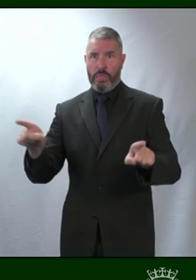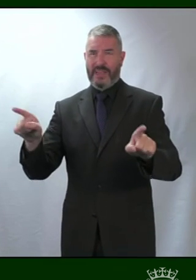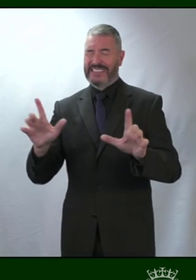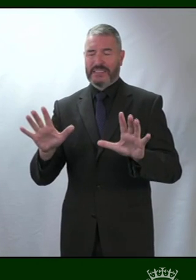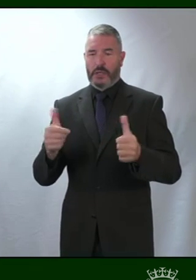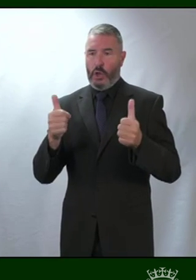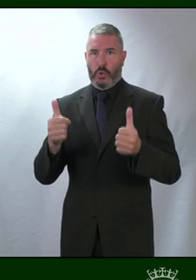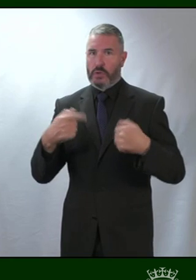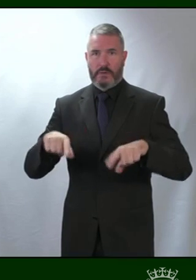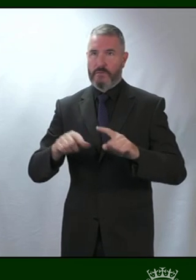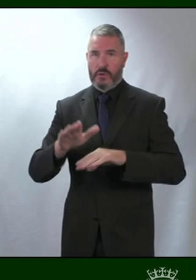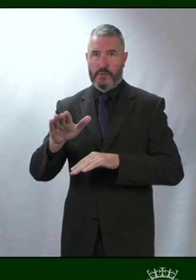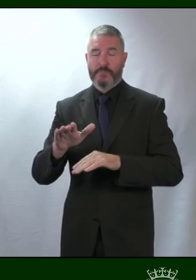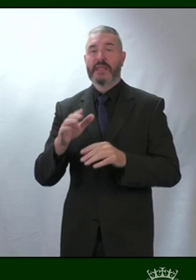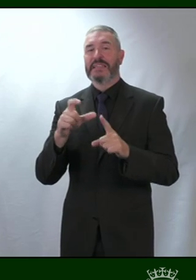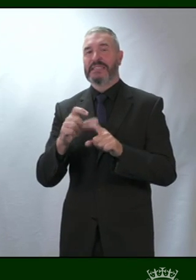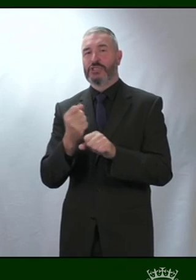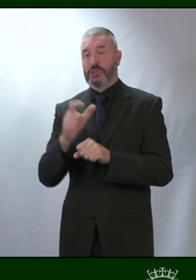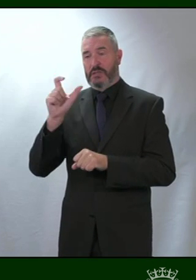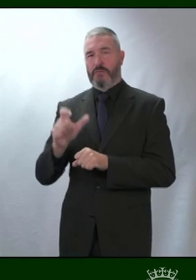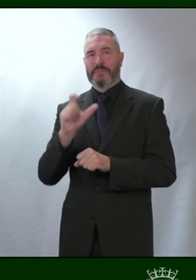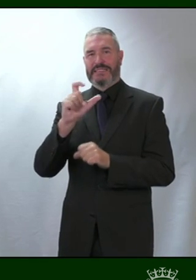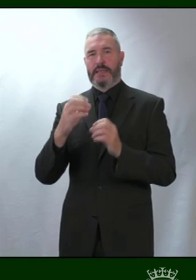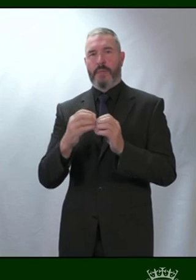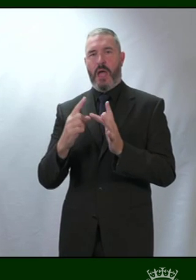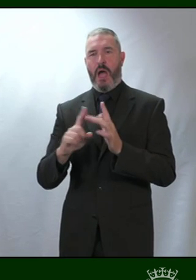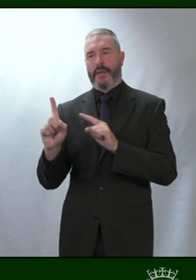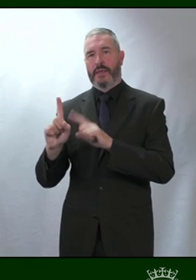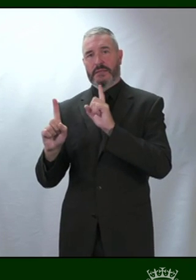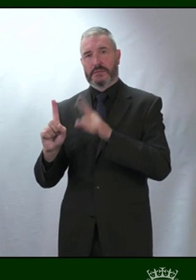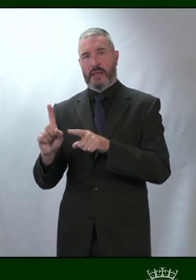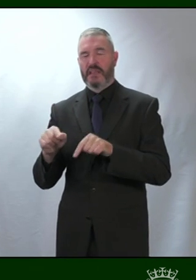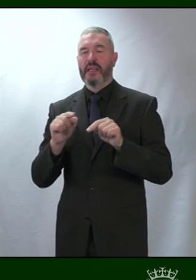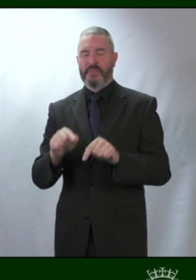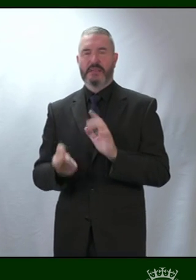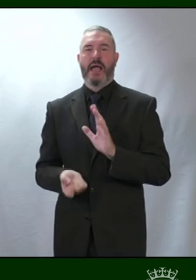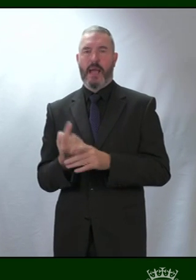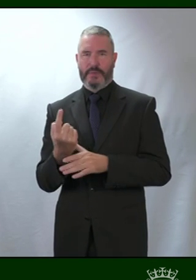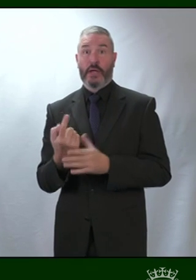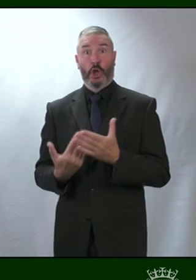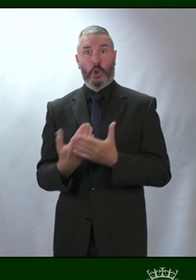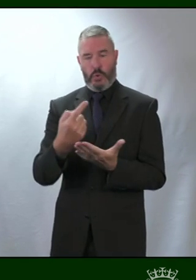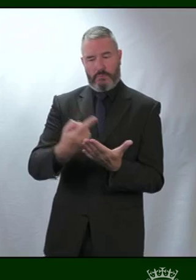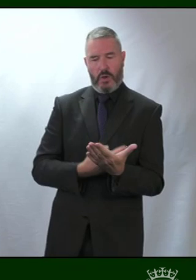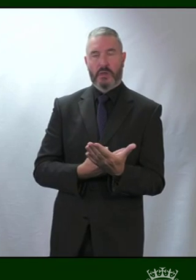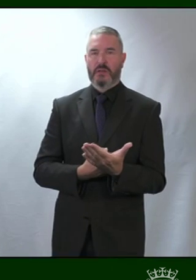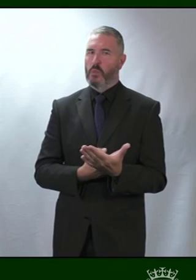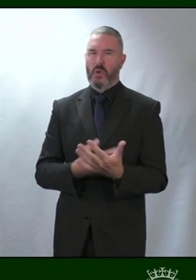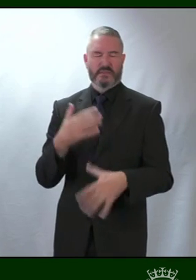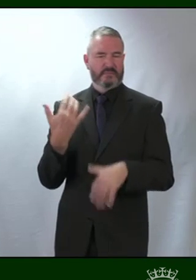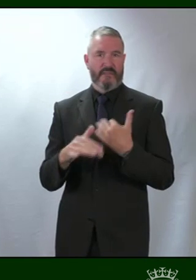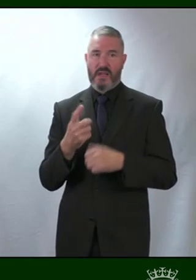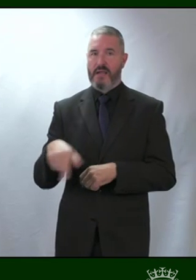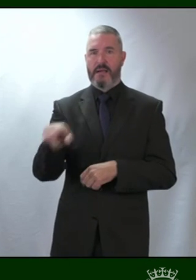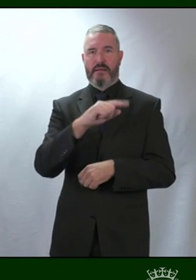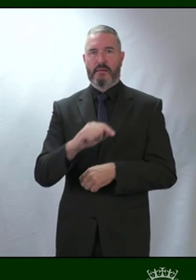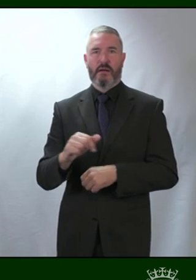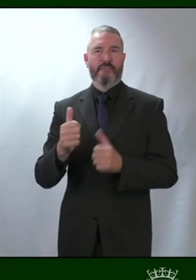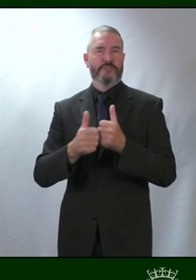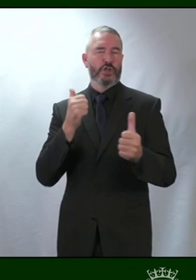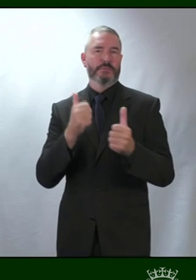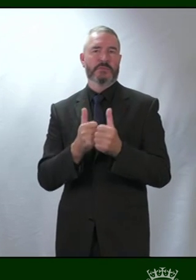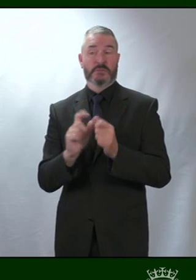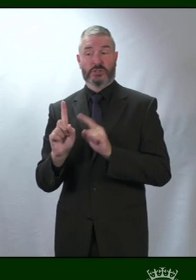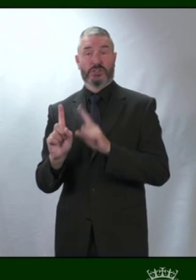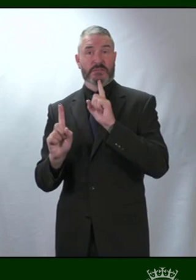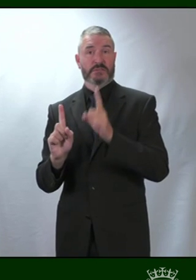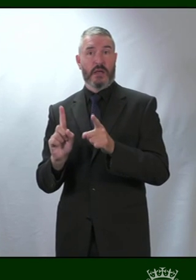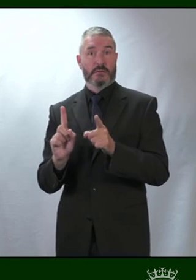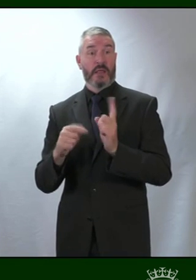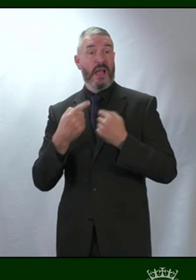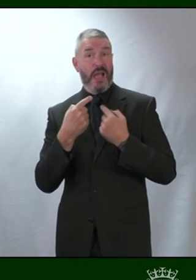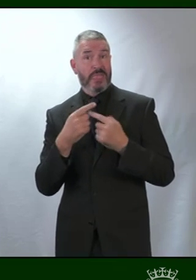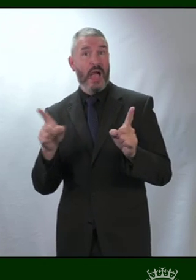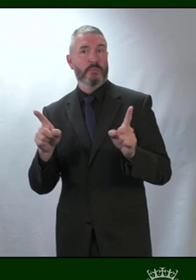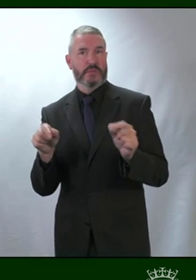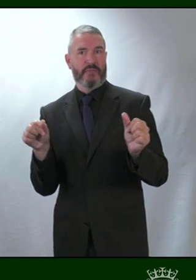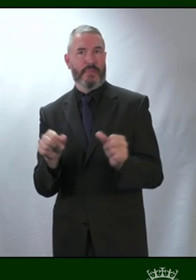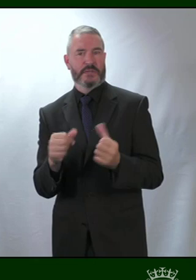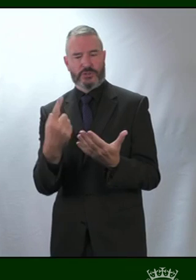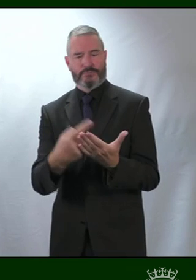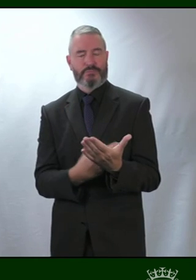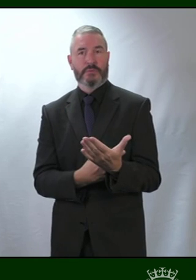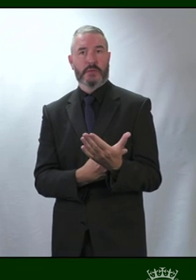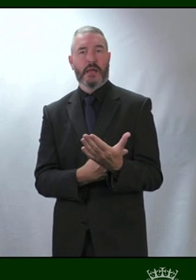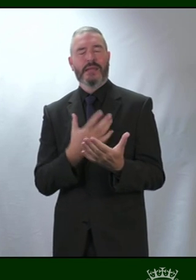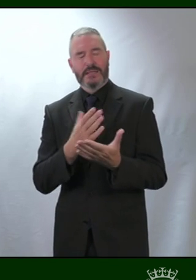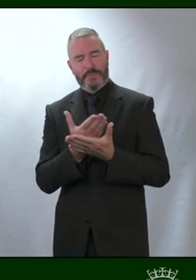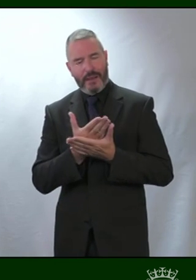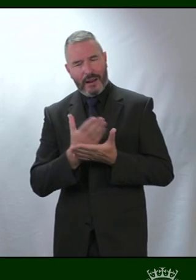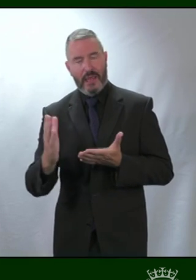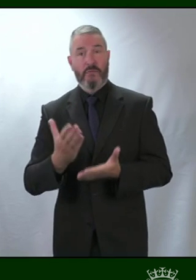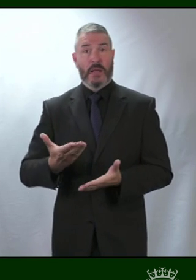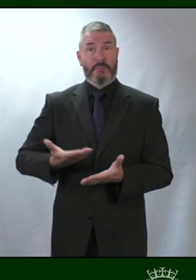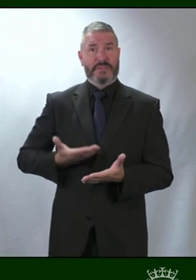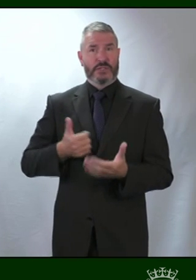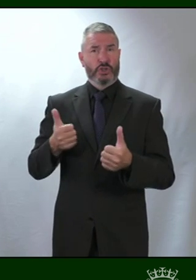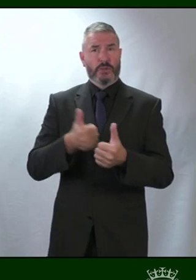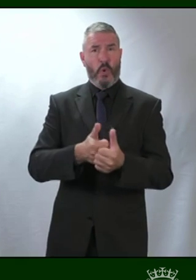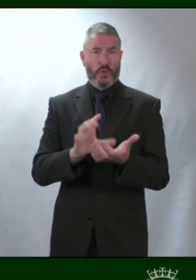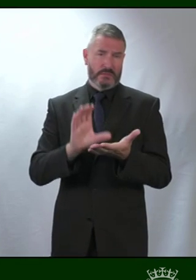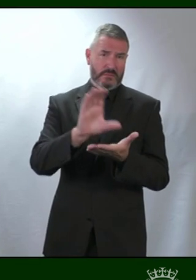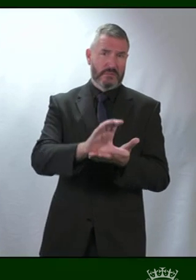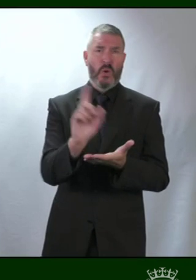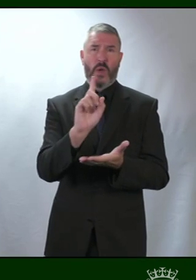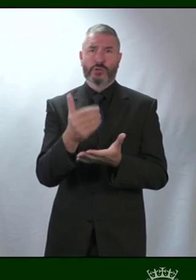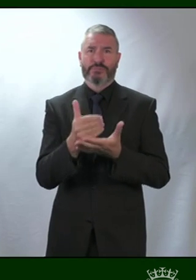Let me quote the director-general of the CBI: “there can be no avoiding the crushing blow new measures bring for thousands of firms…It is vital that all announcements of restrictions go hand in hand with clarity on the business support that protects jobs.”